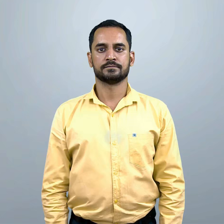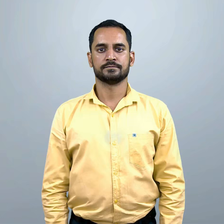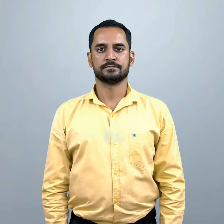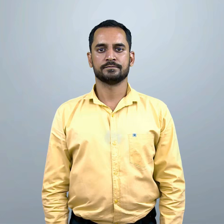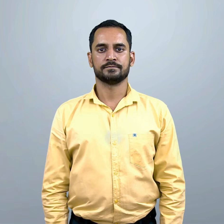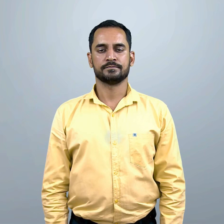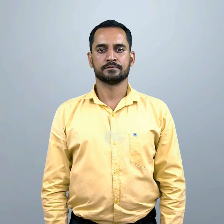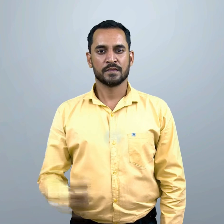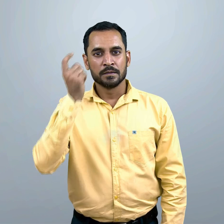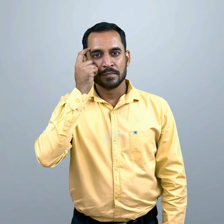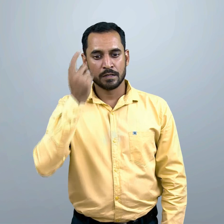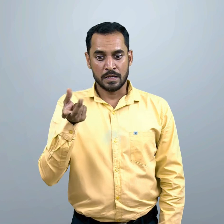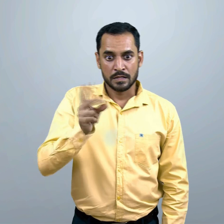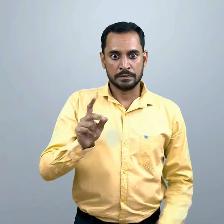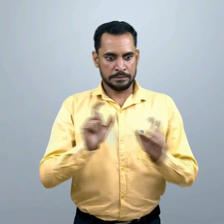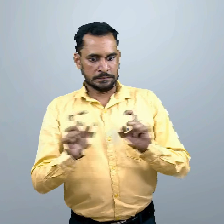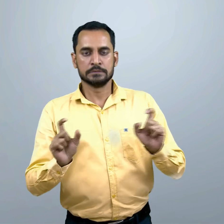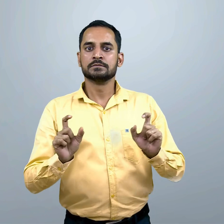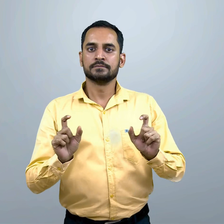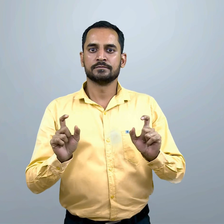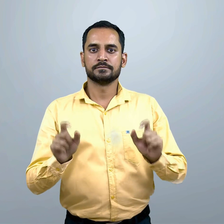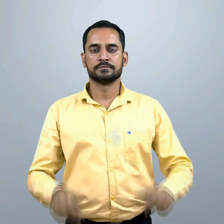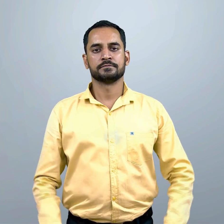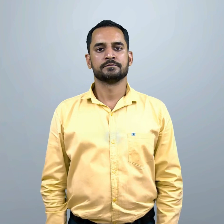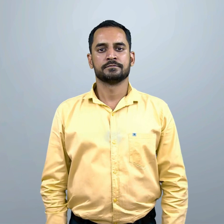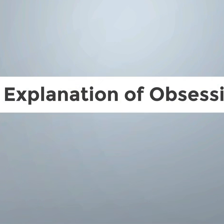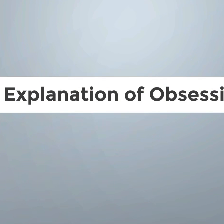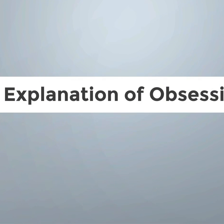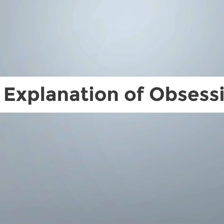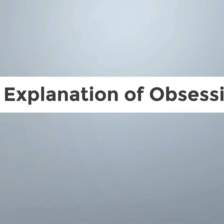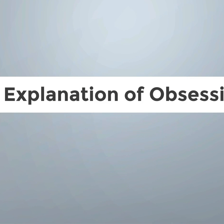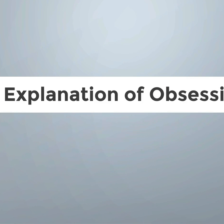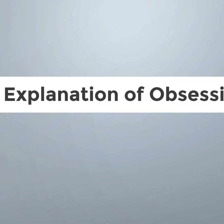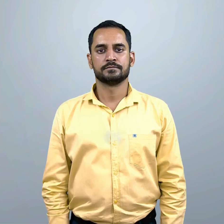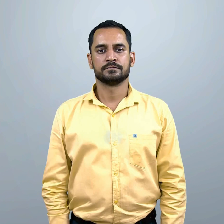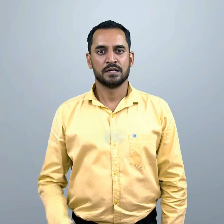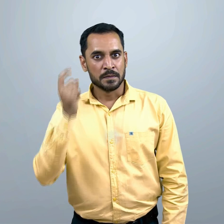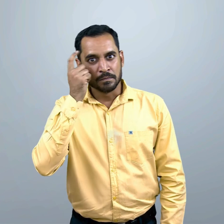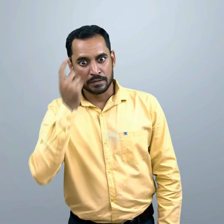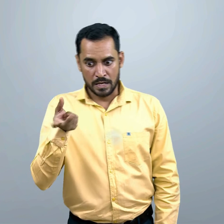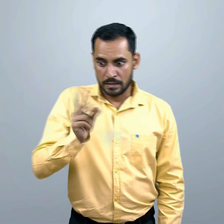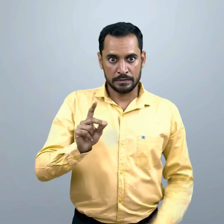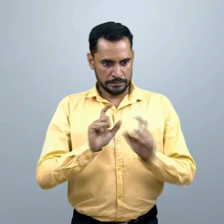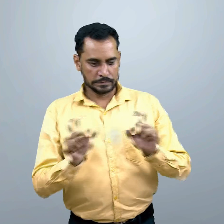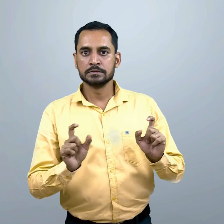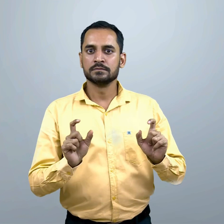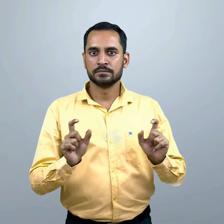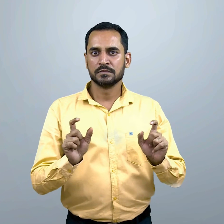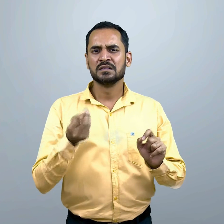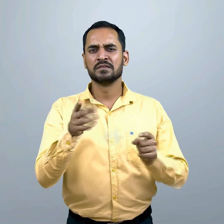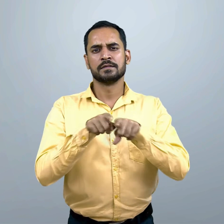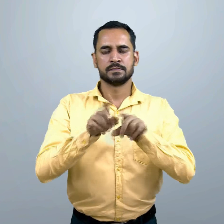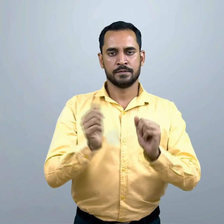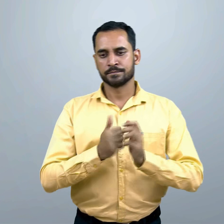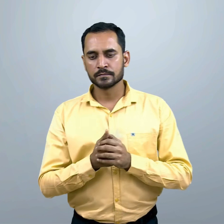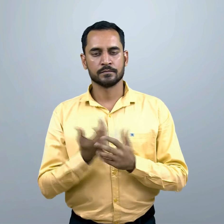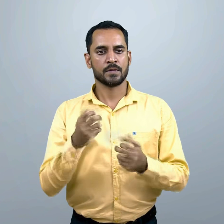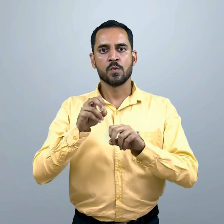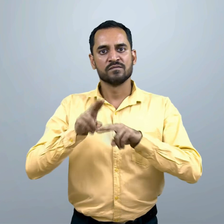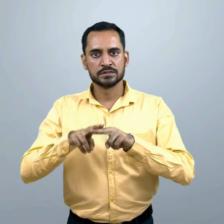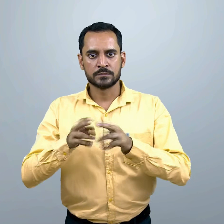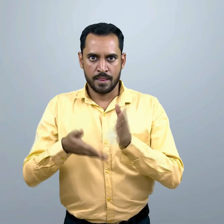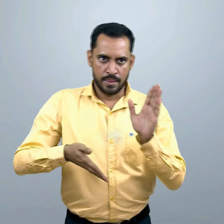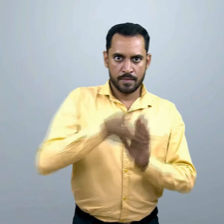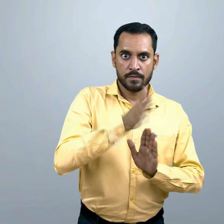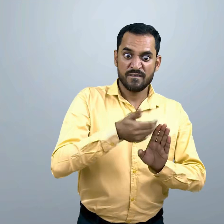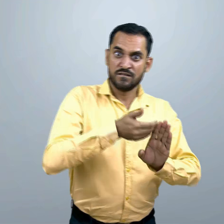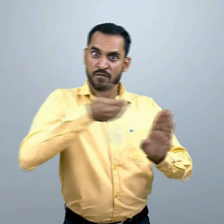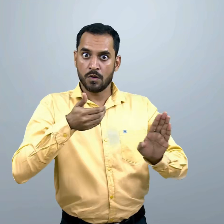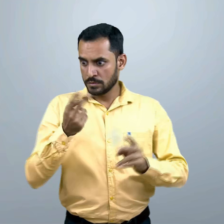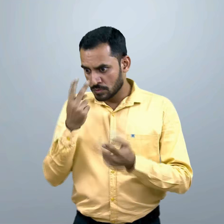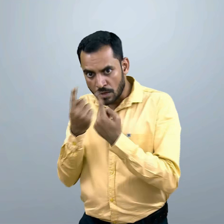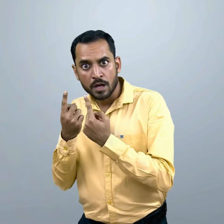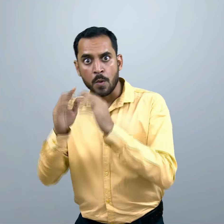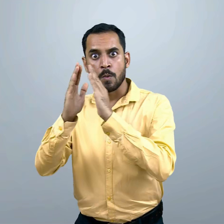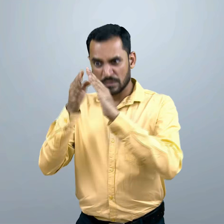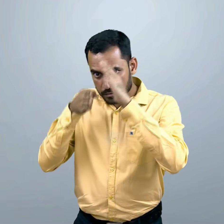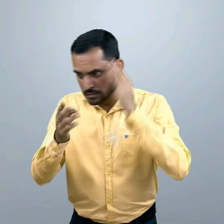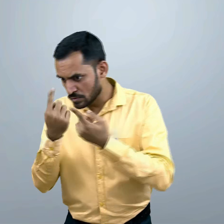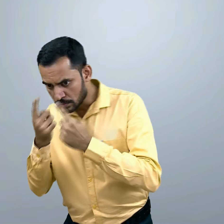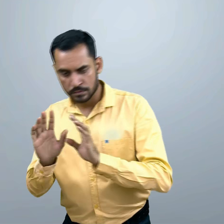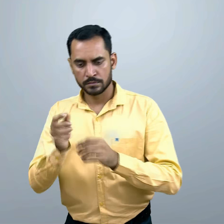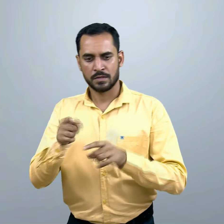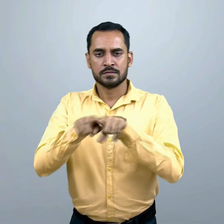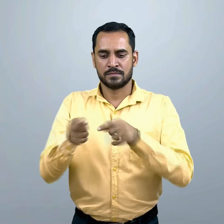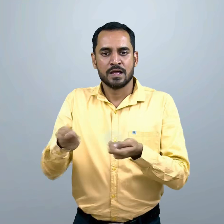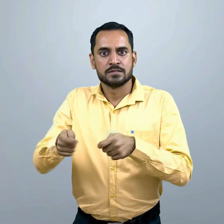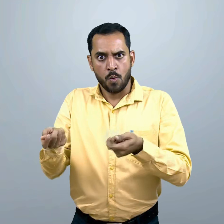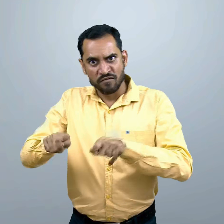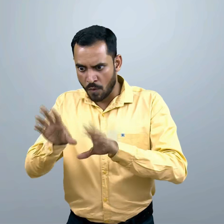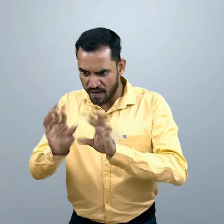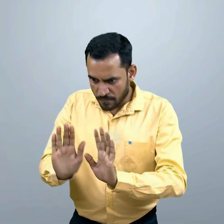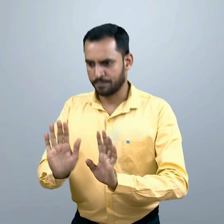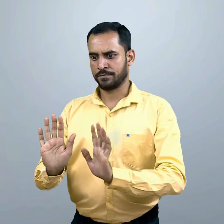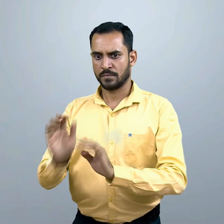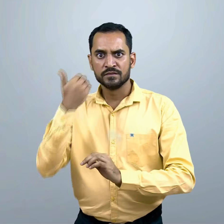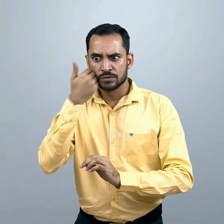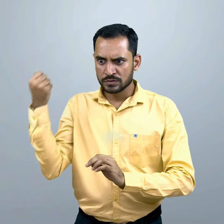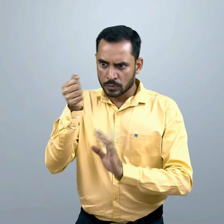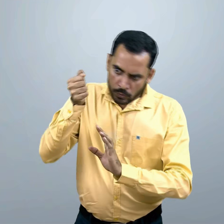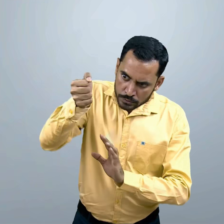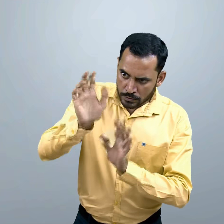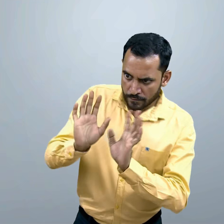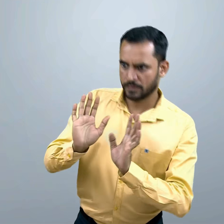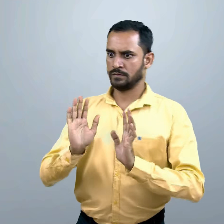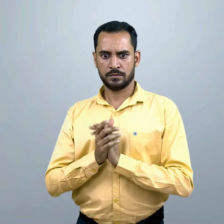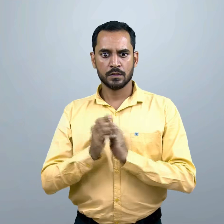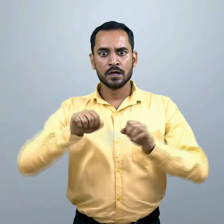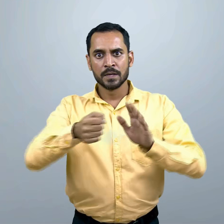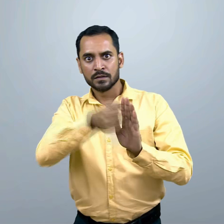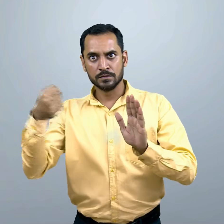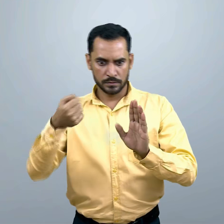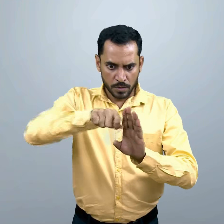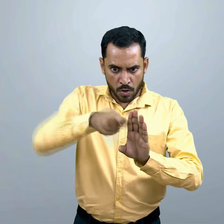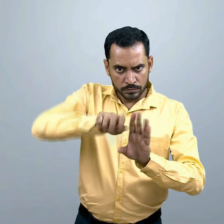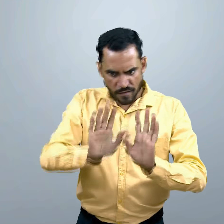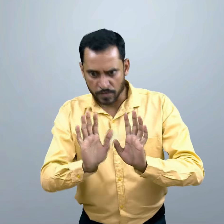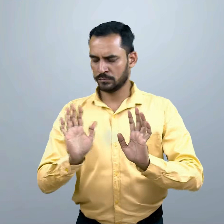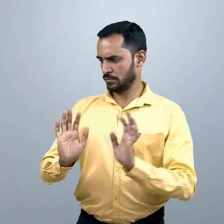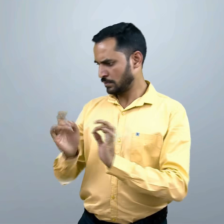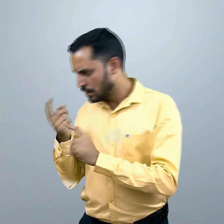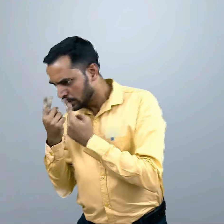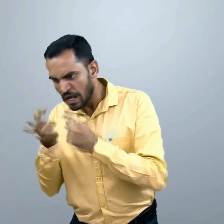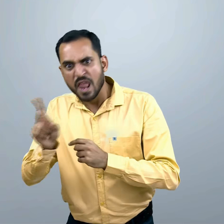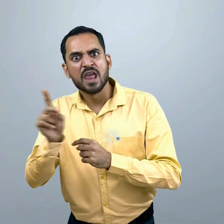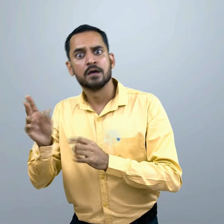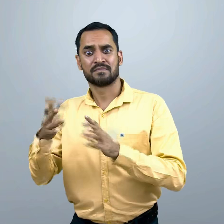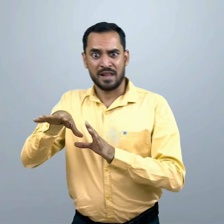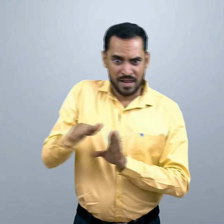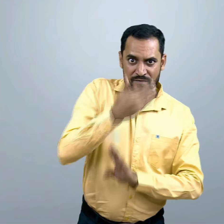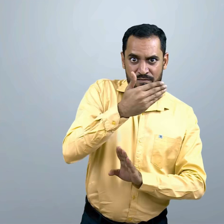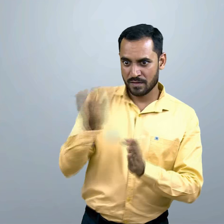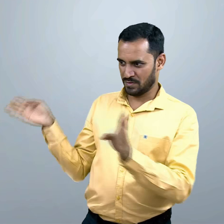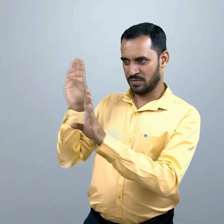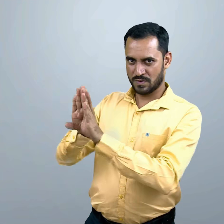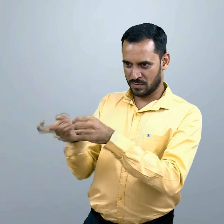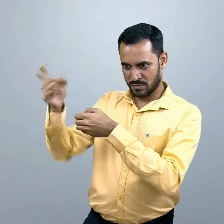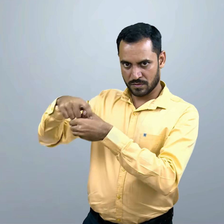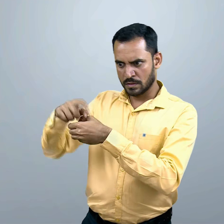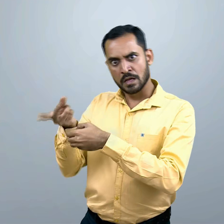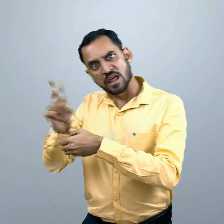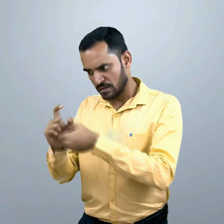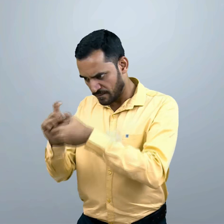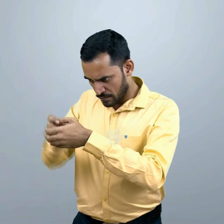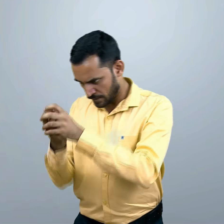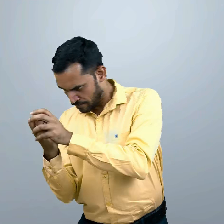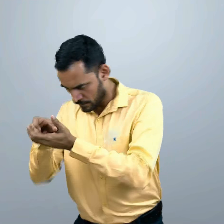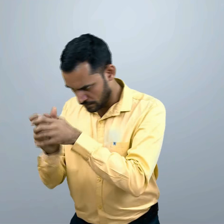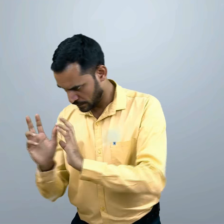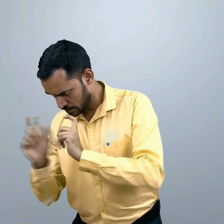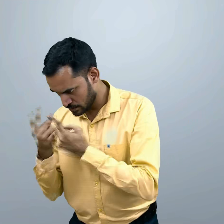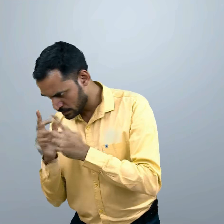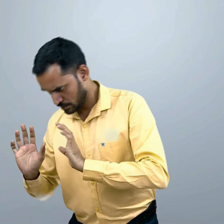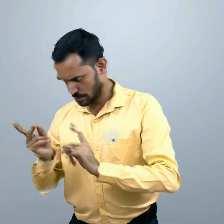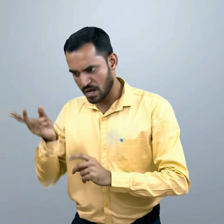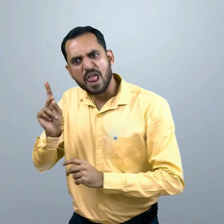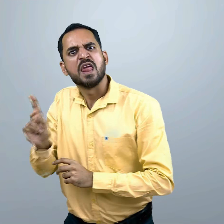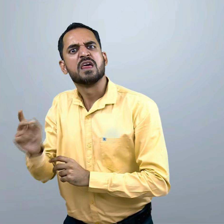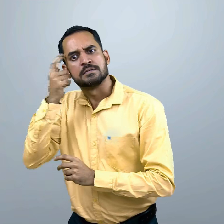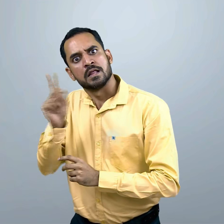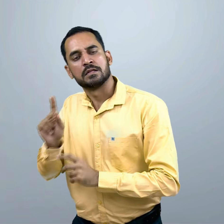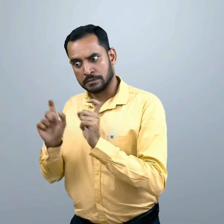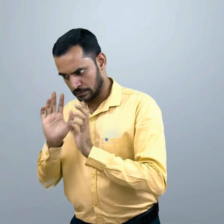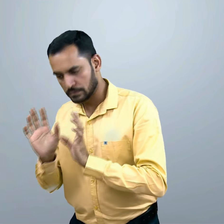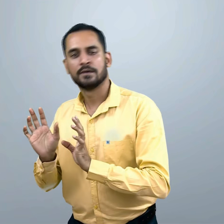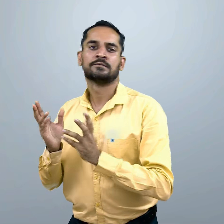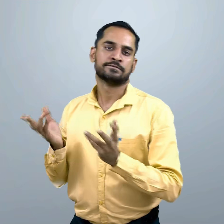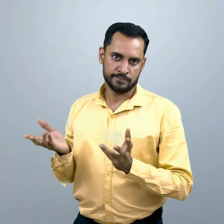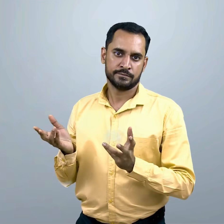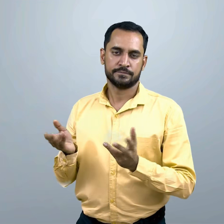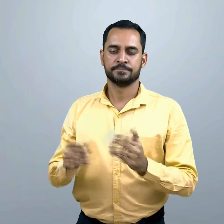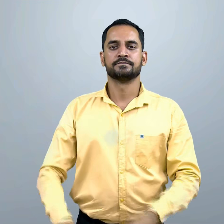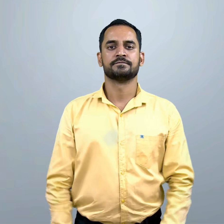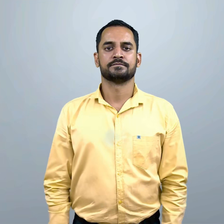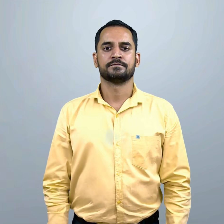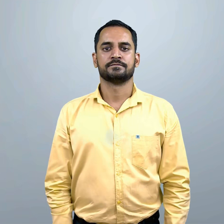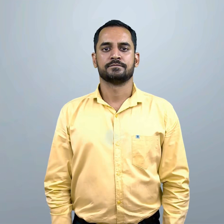Obsessive-compulsive disorder